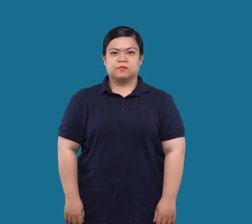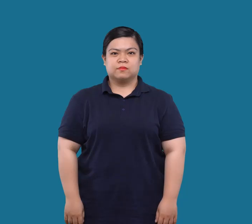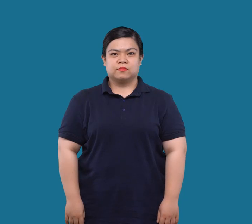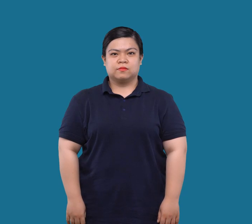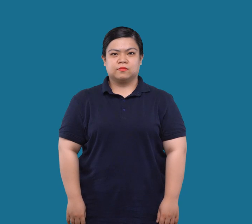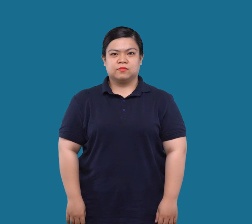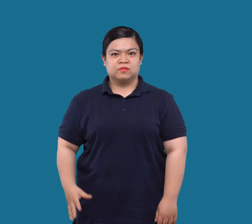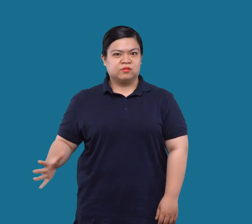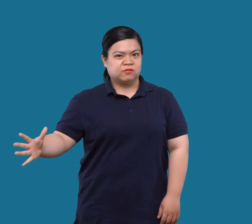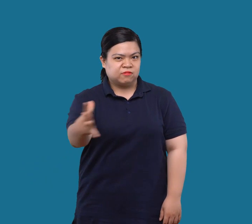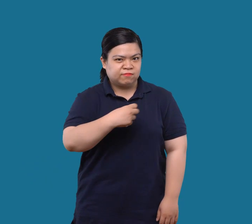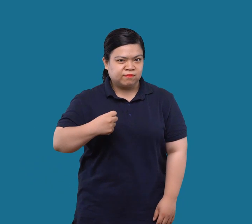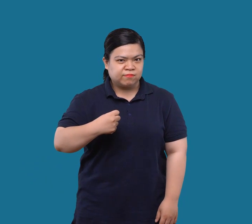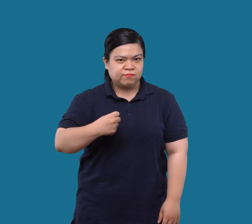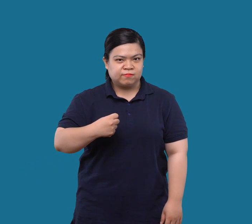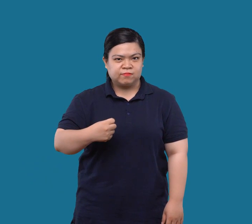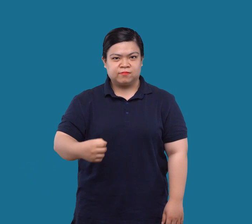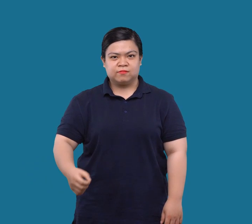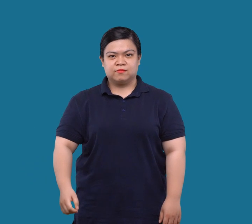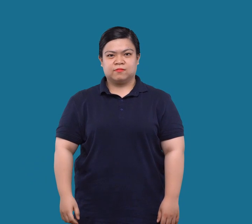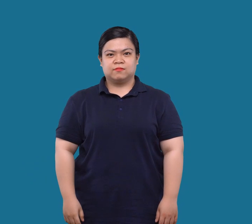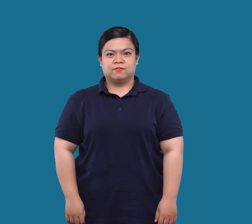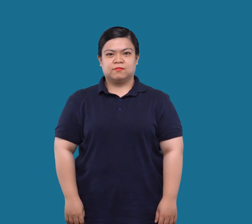cướp